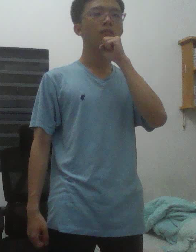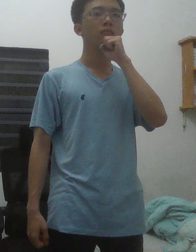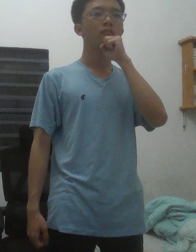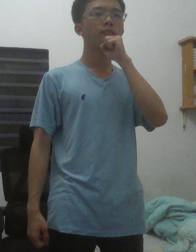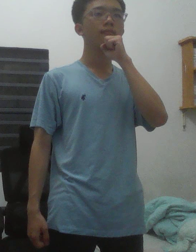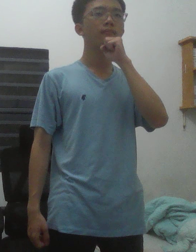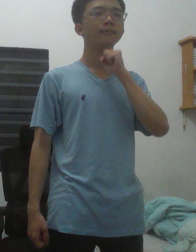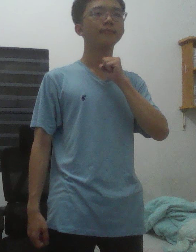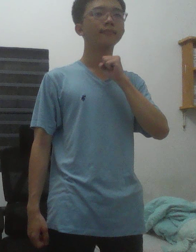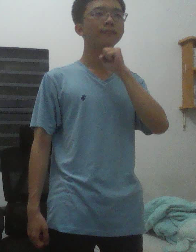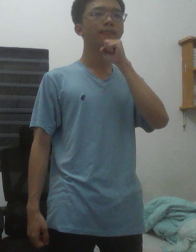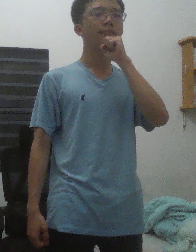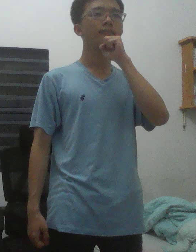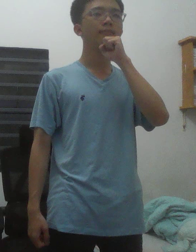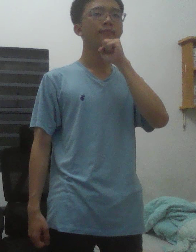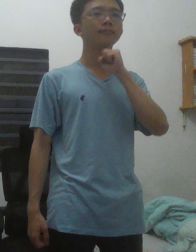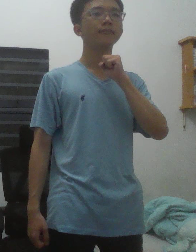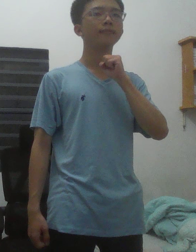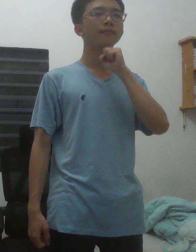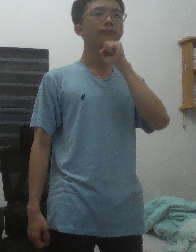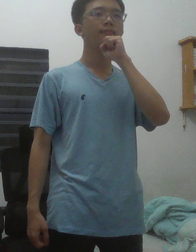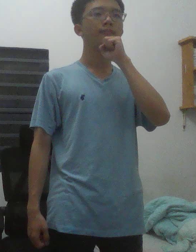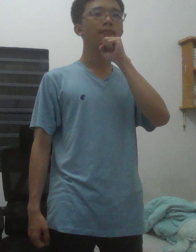dong y